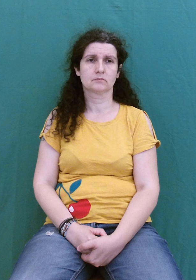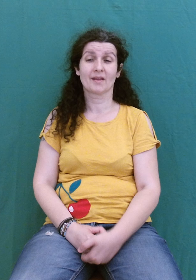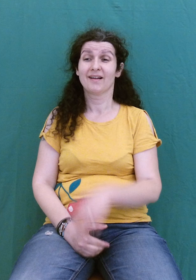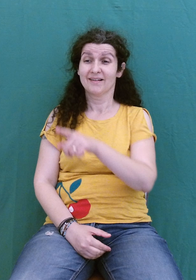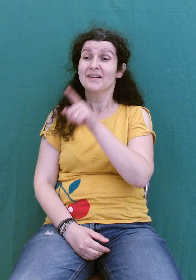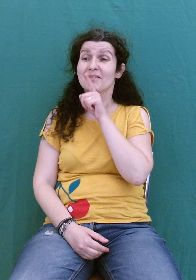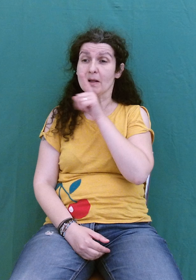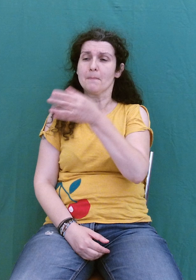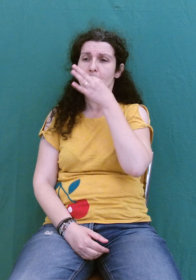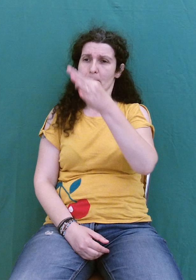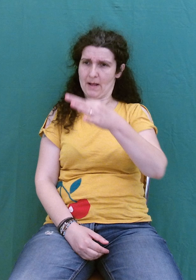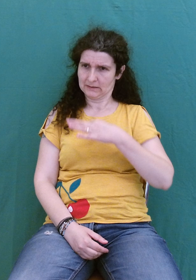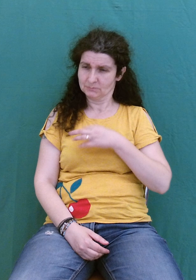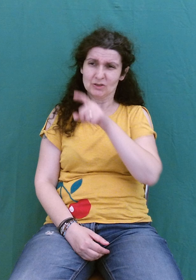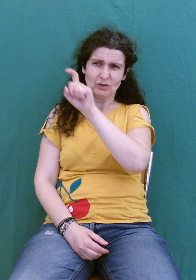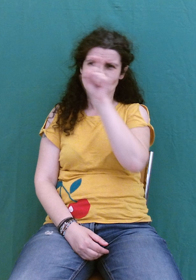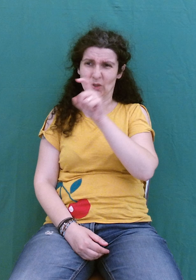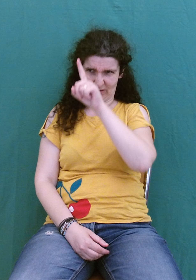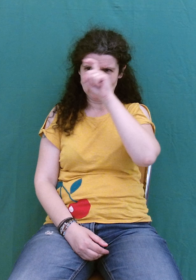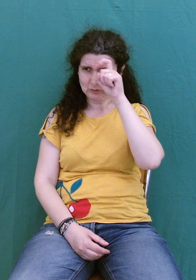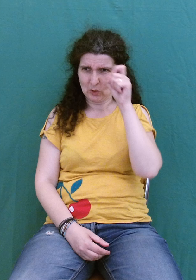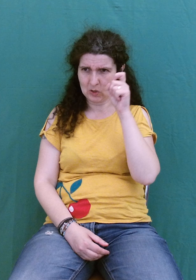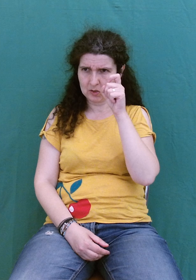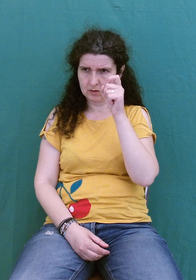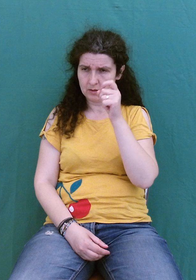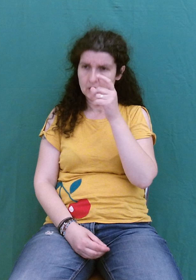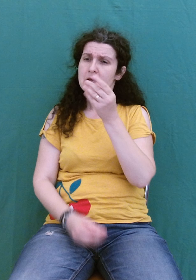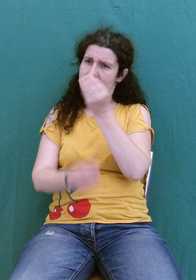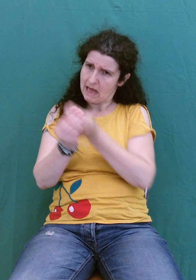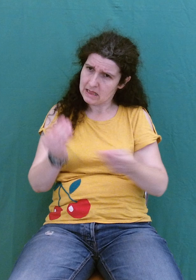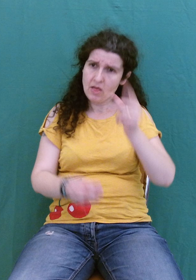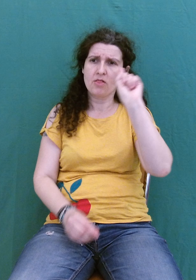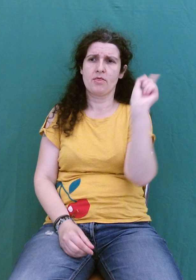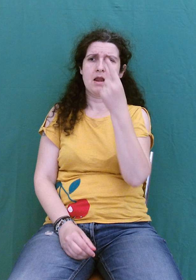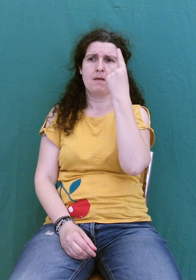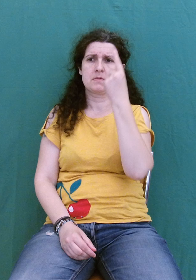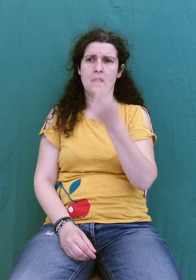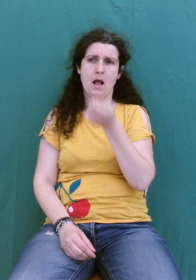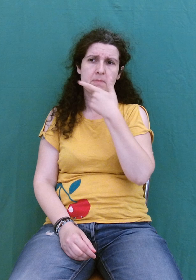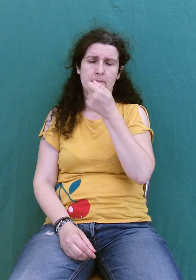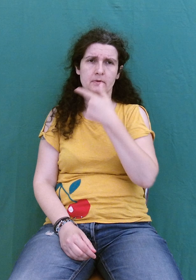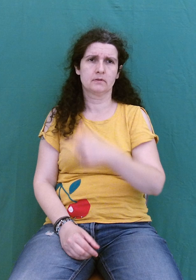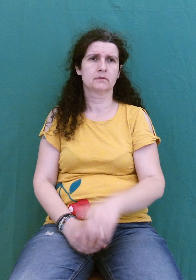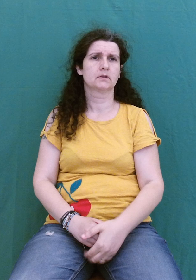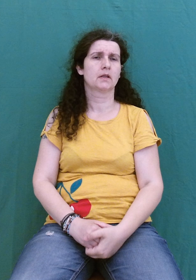ΑΥΤΑ ΙΔΙΑ ΕΣΥ ΕΙΠΑ ΕΜΕΝΑ ΖΩΗ ΔΥΣΚΟΛΗ ΚΑΛΥΤΕΡΑ ΘΕΡΑΠΕΙΑ ΦΑΡΜΑΚΑ